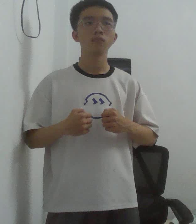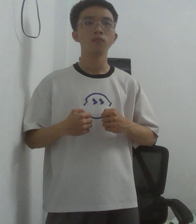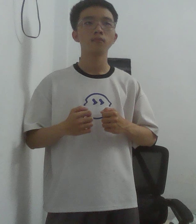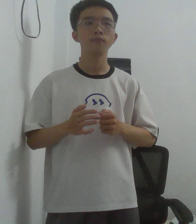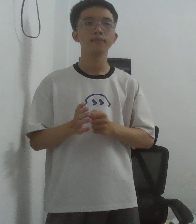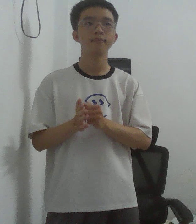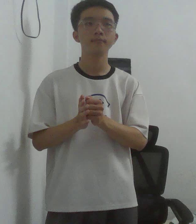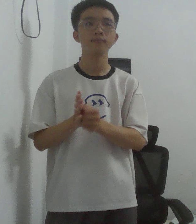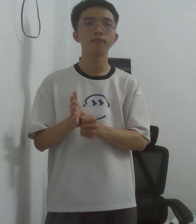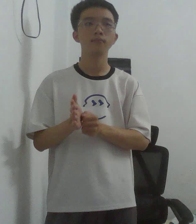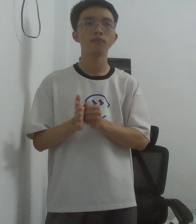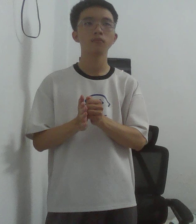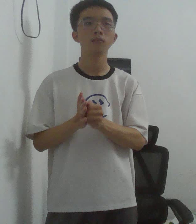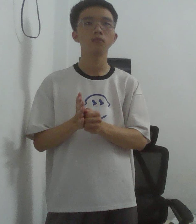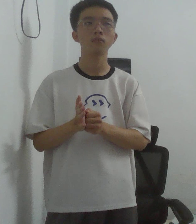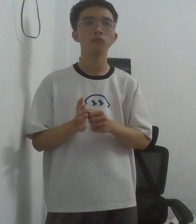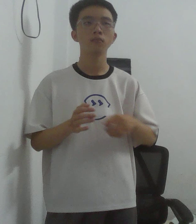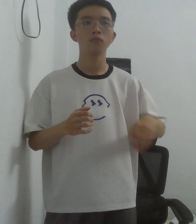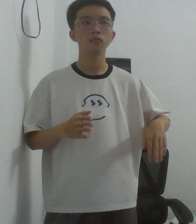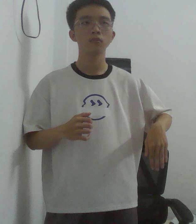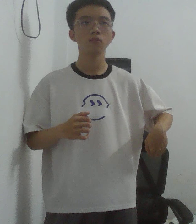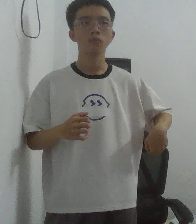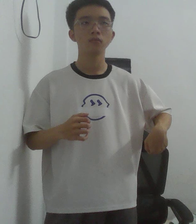thang sau